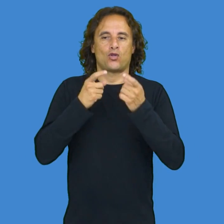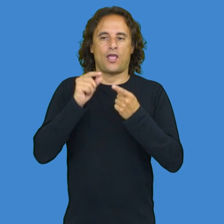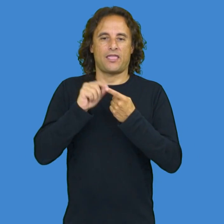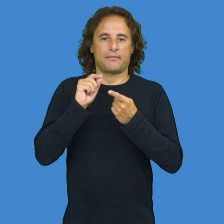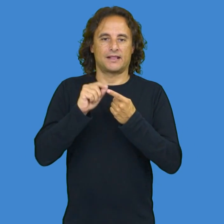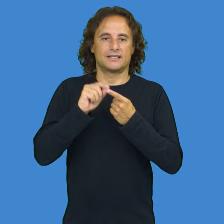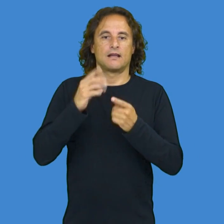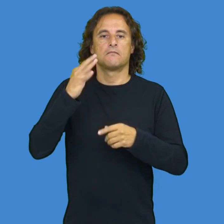diabetes